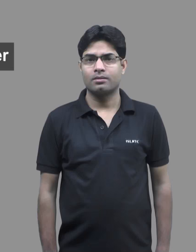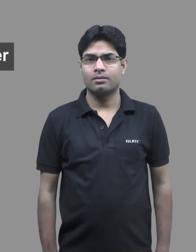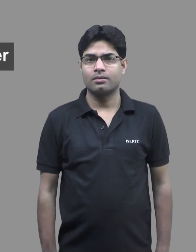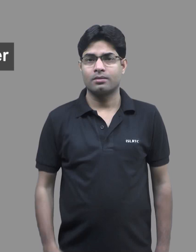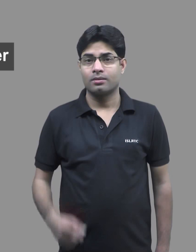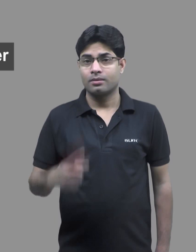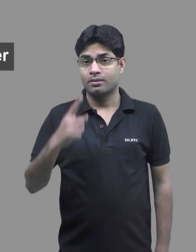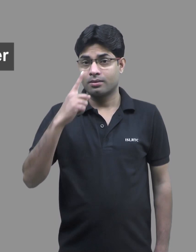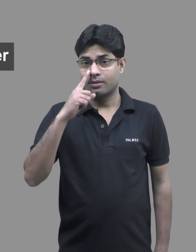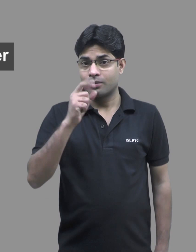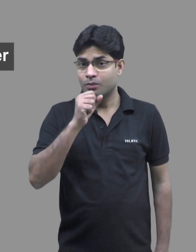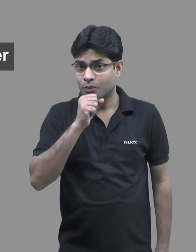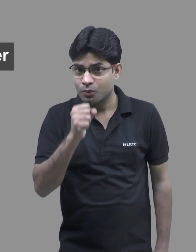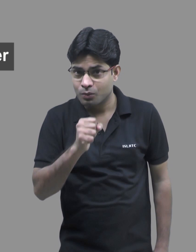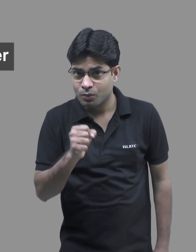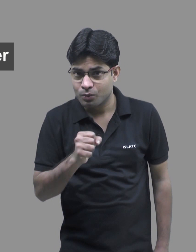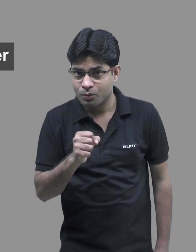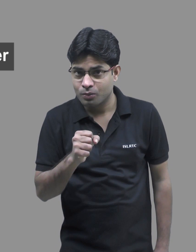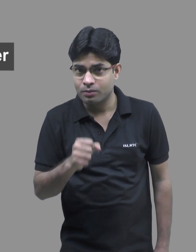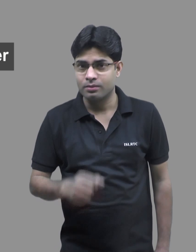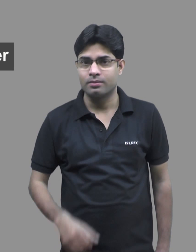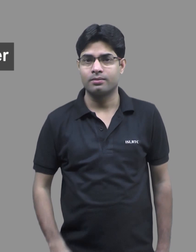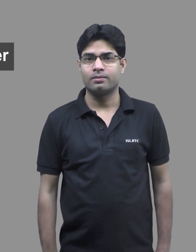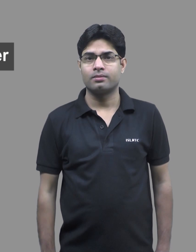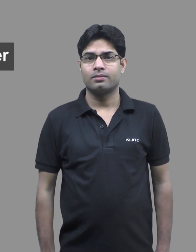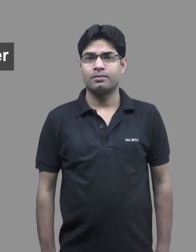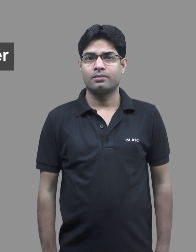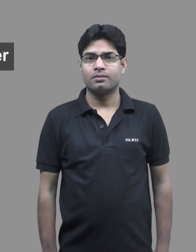Grandmother